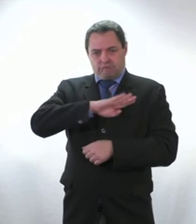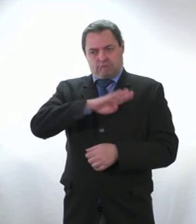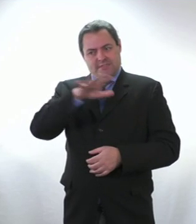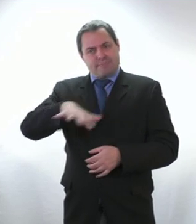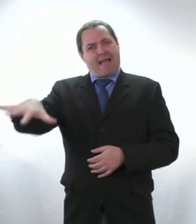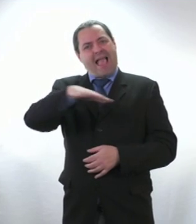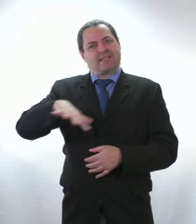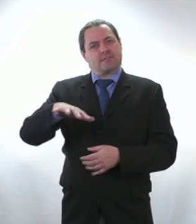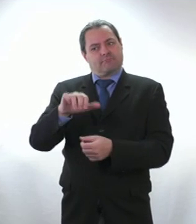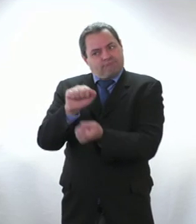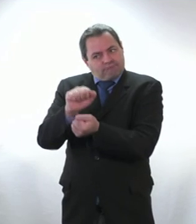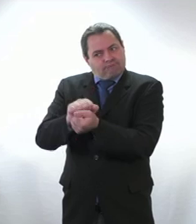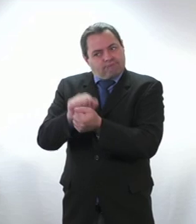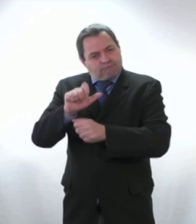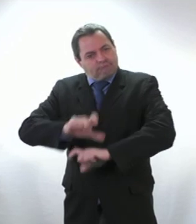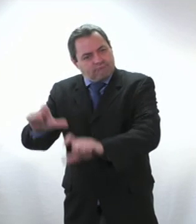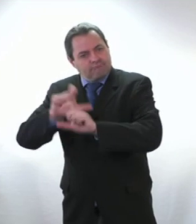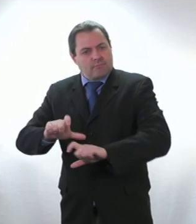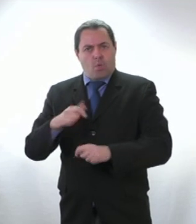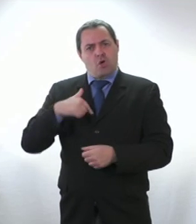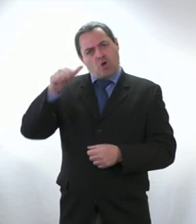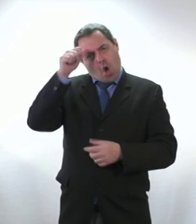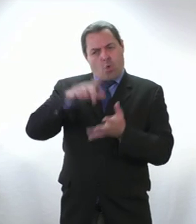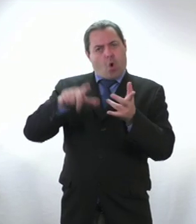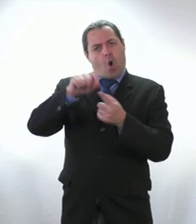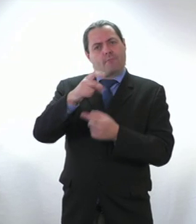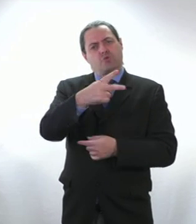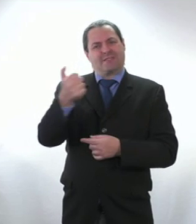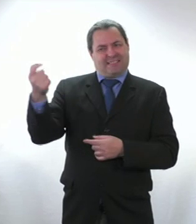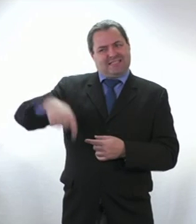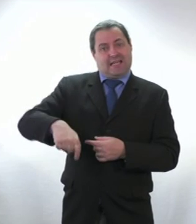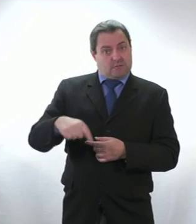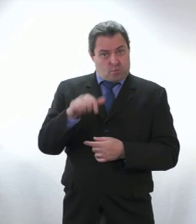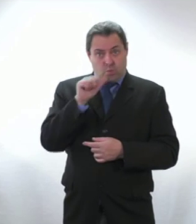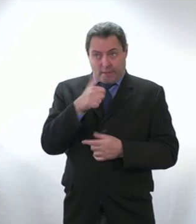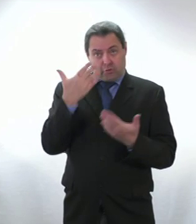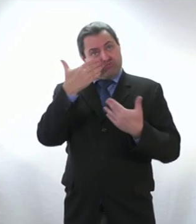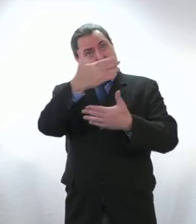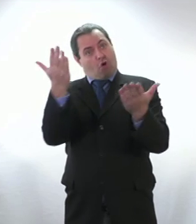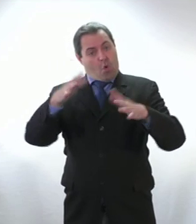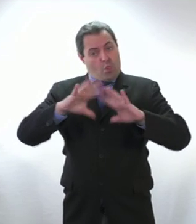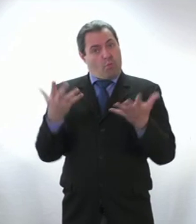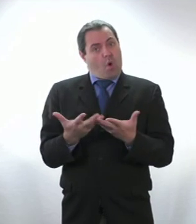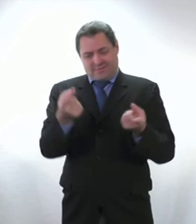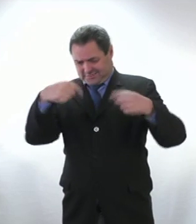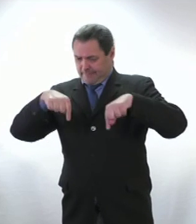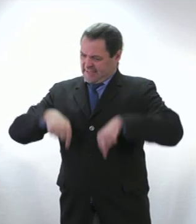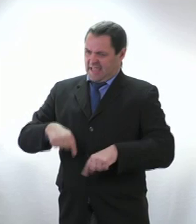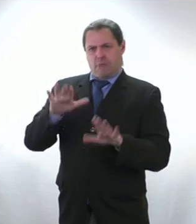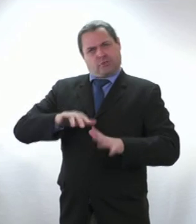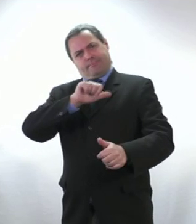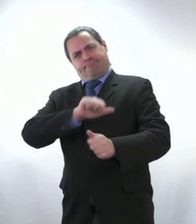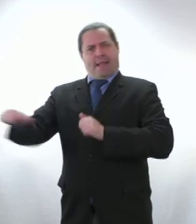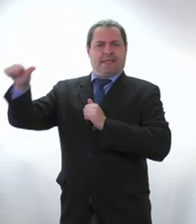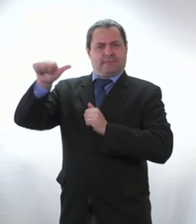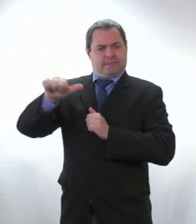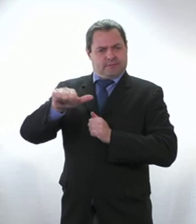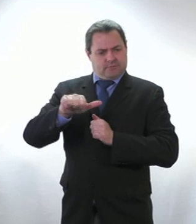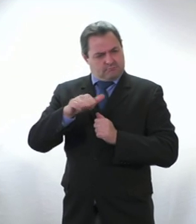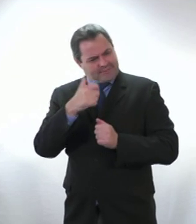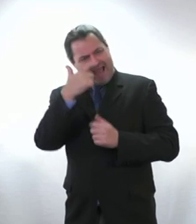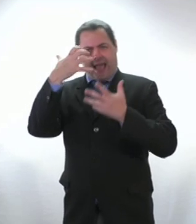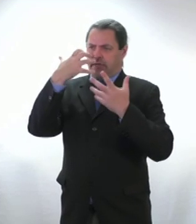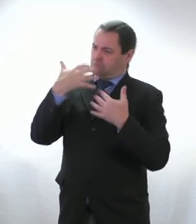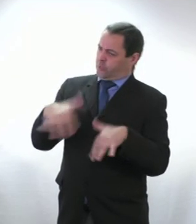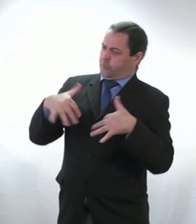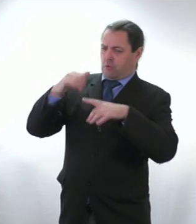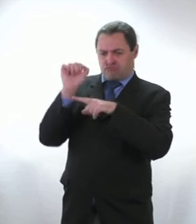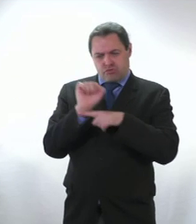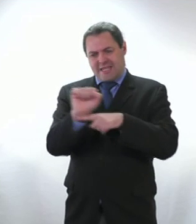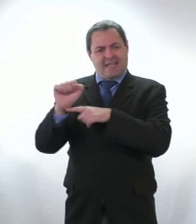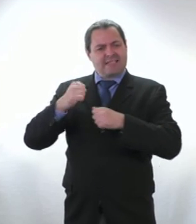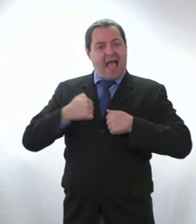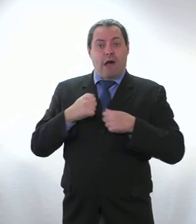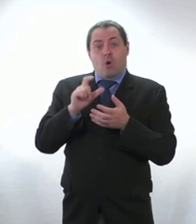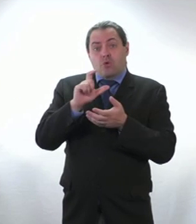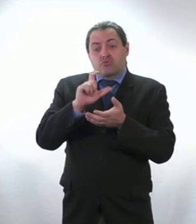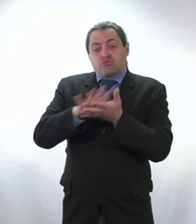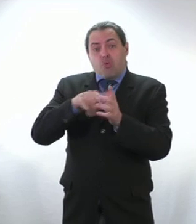As the UK prepares to host COP26, will he show the international community the way, by committing the UK to championing greater protections for our chalk streams?